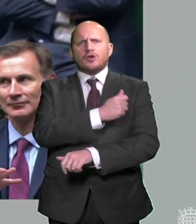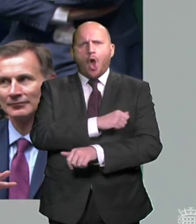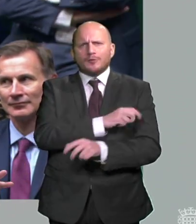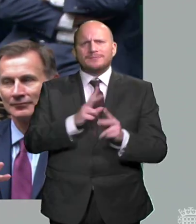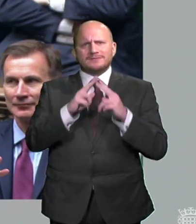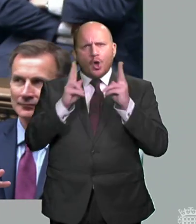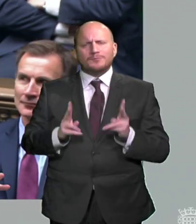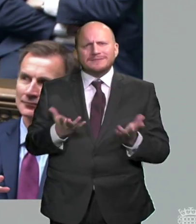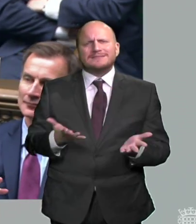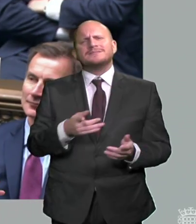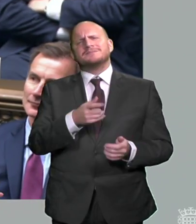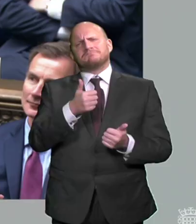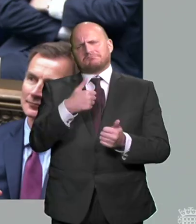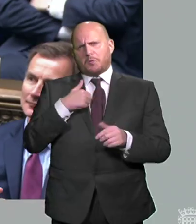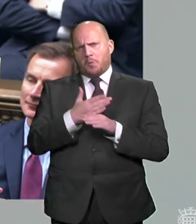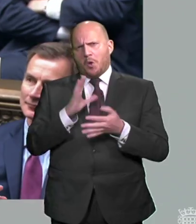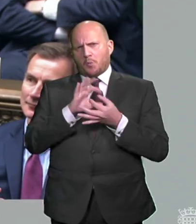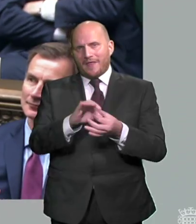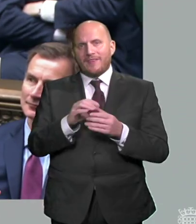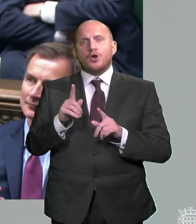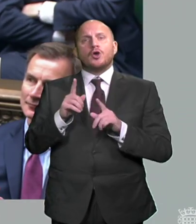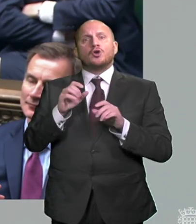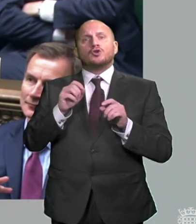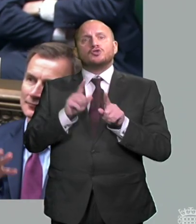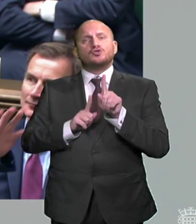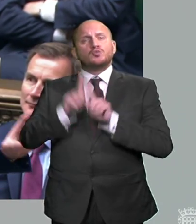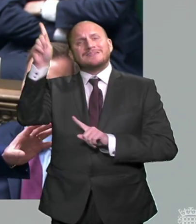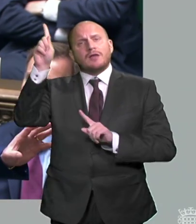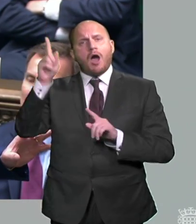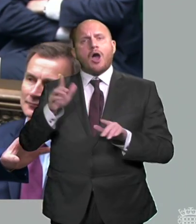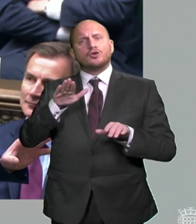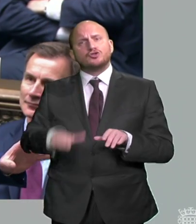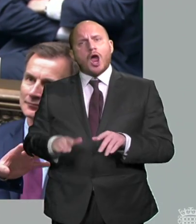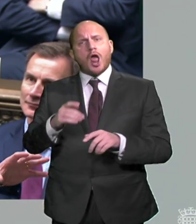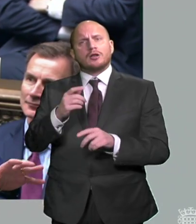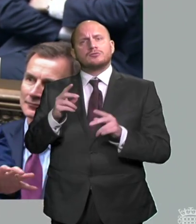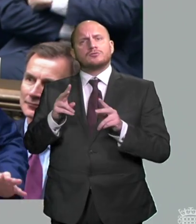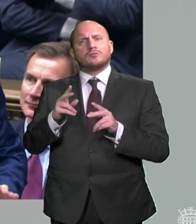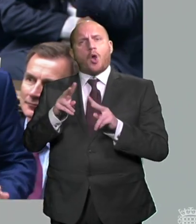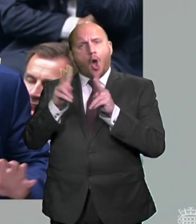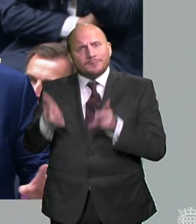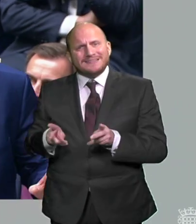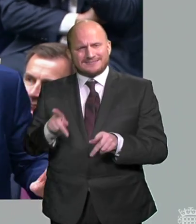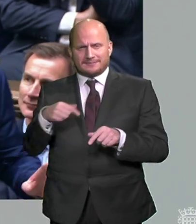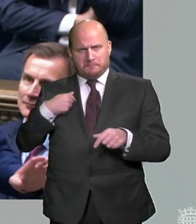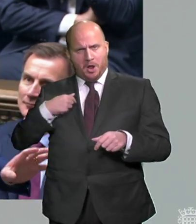I have been working very closely with Shooting Star Children’s Hospices, a similar organisation in my constituency.